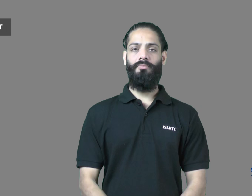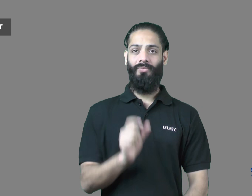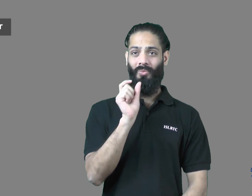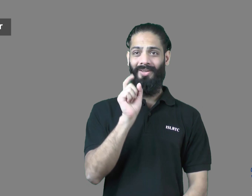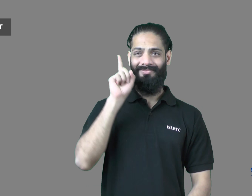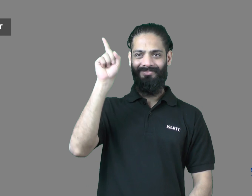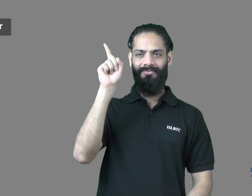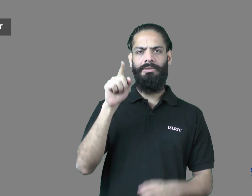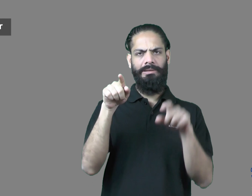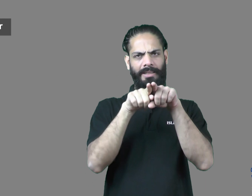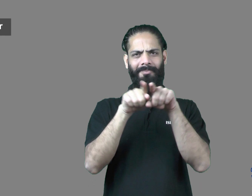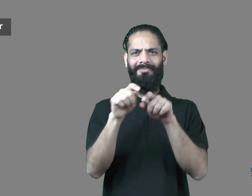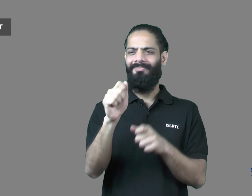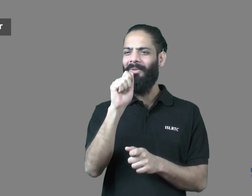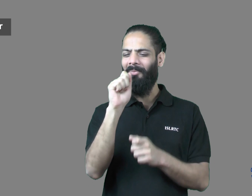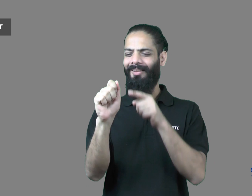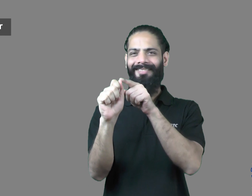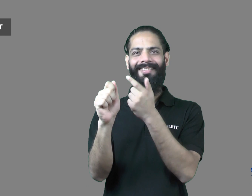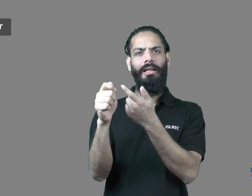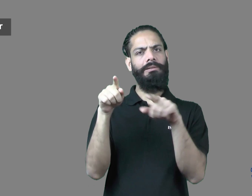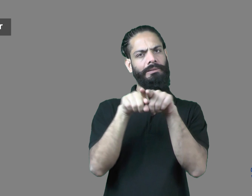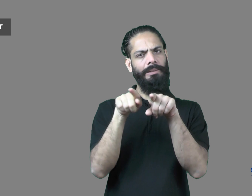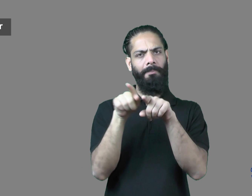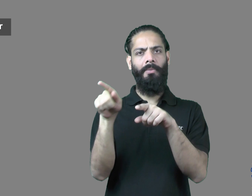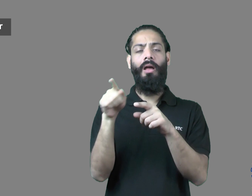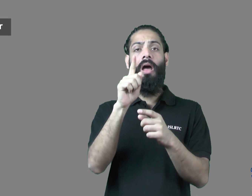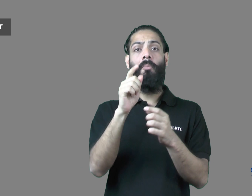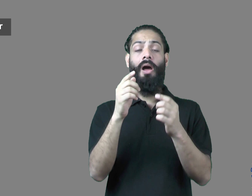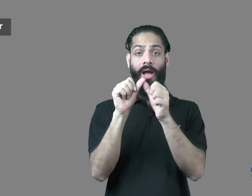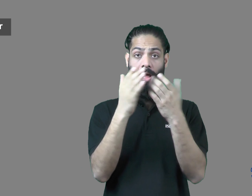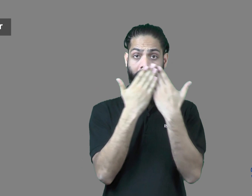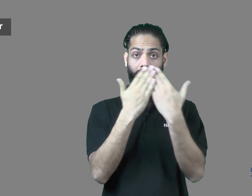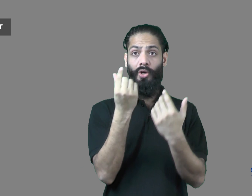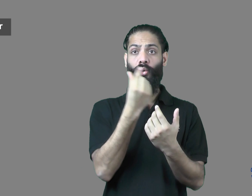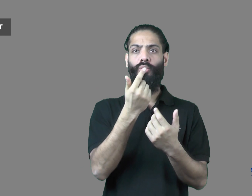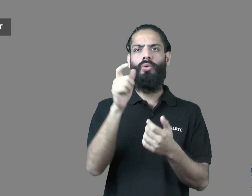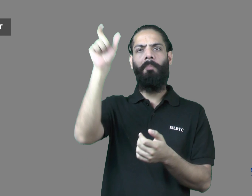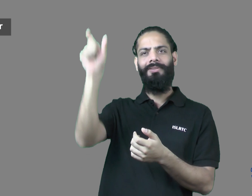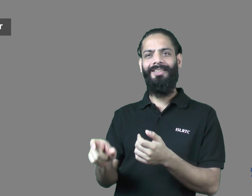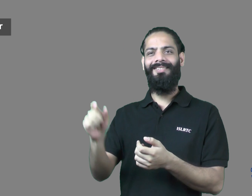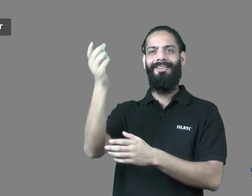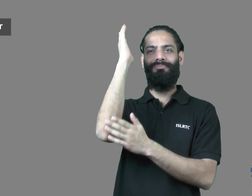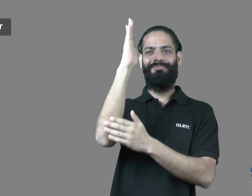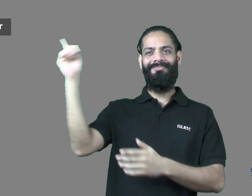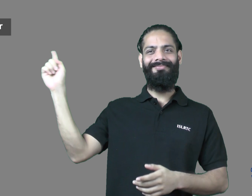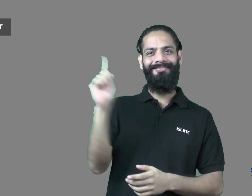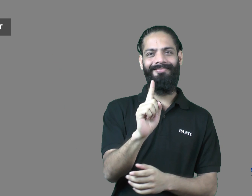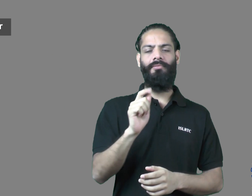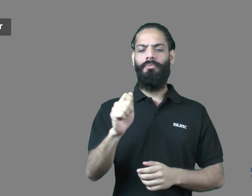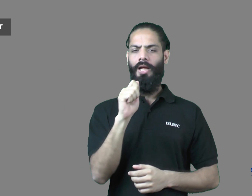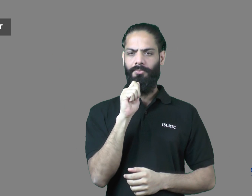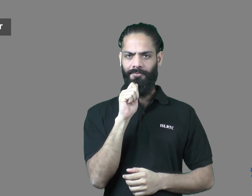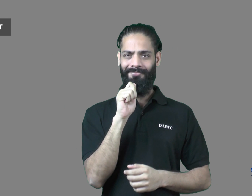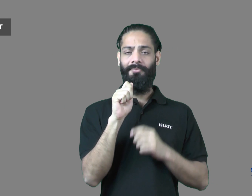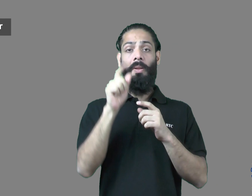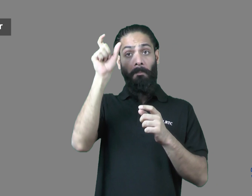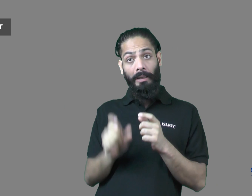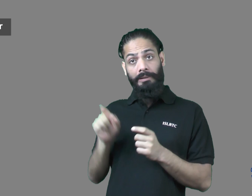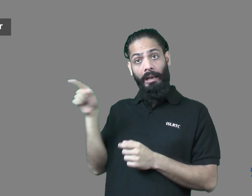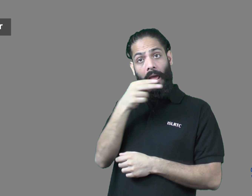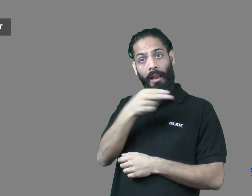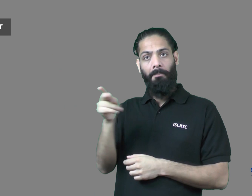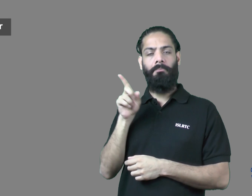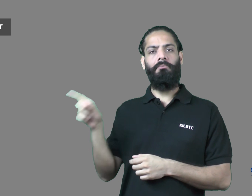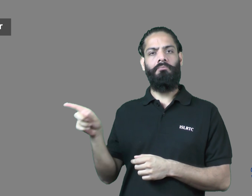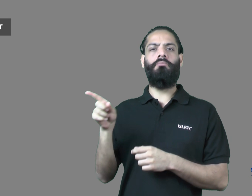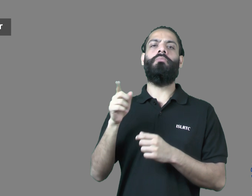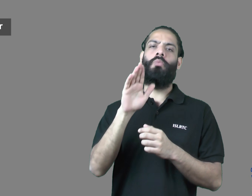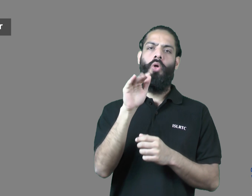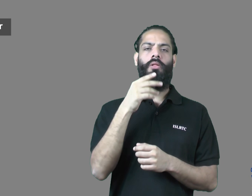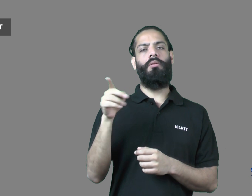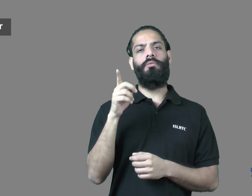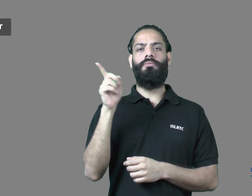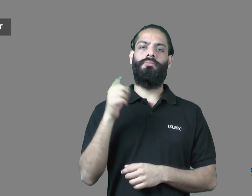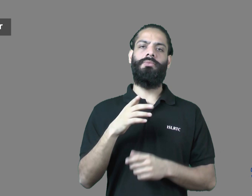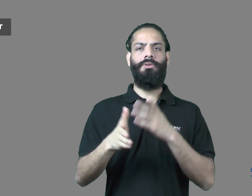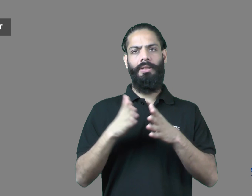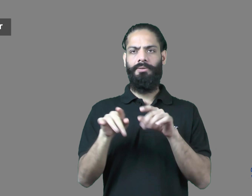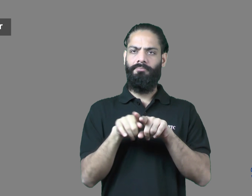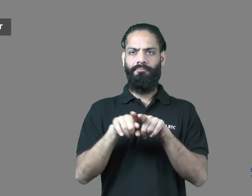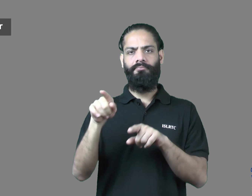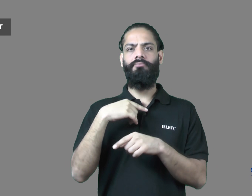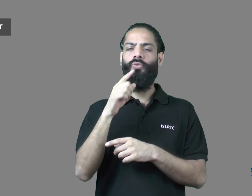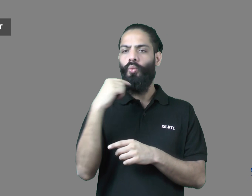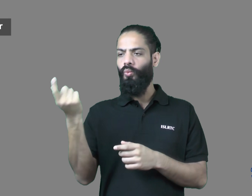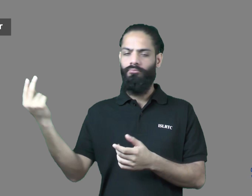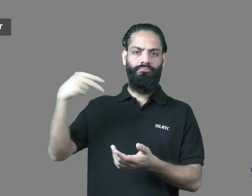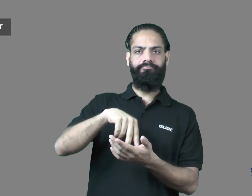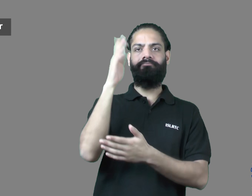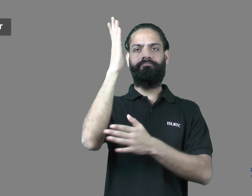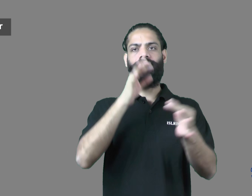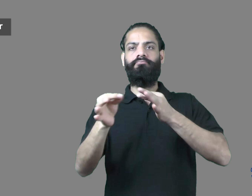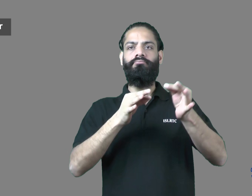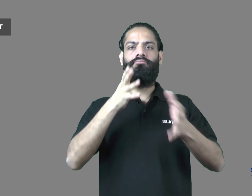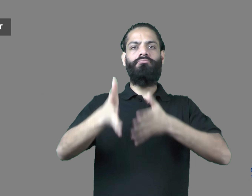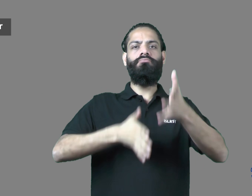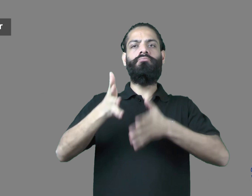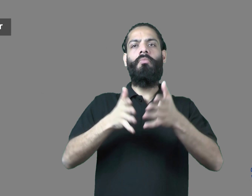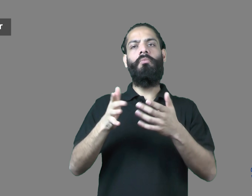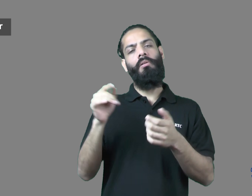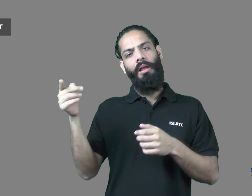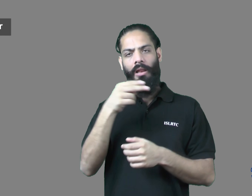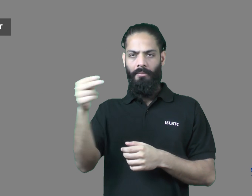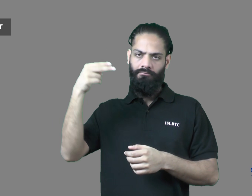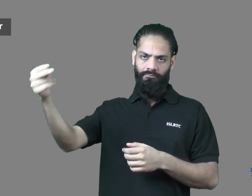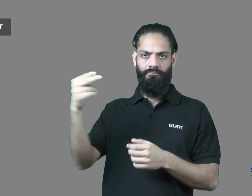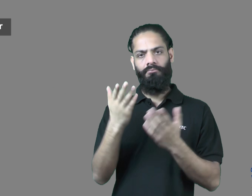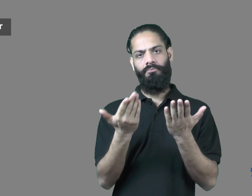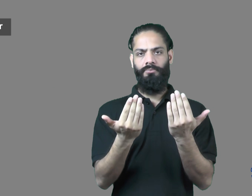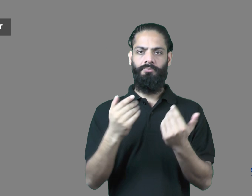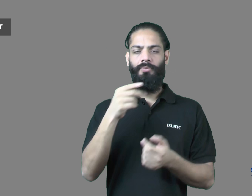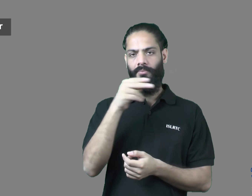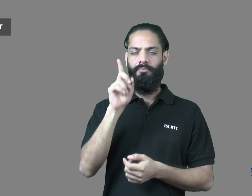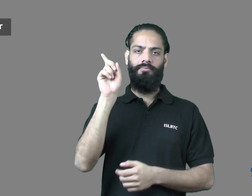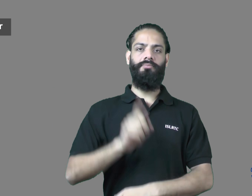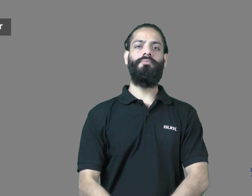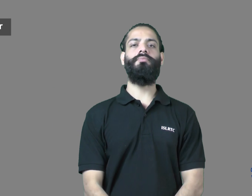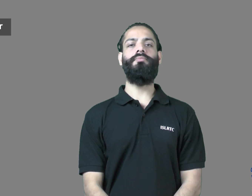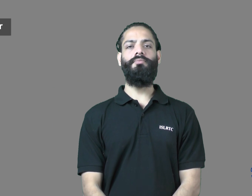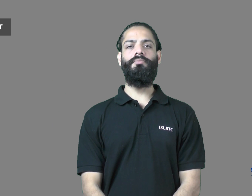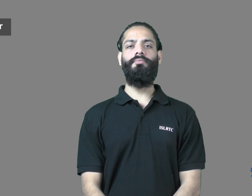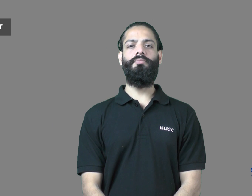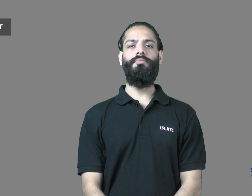Speaker